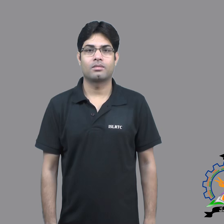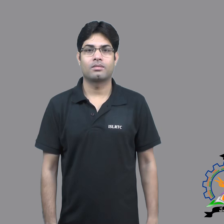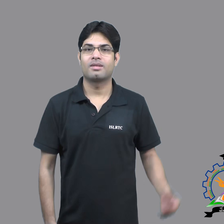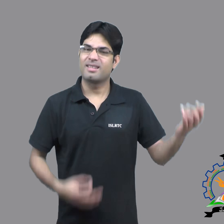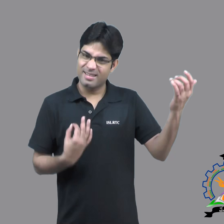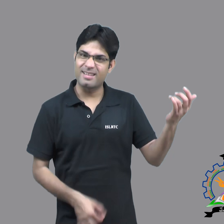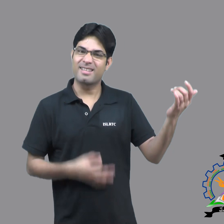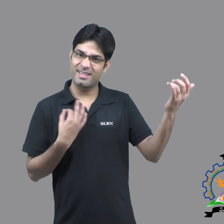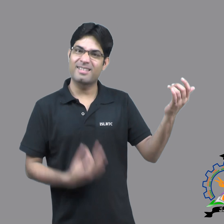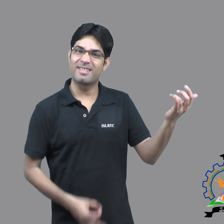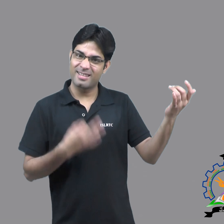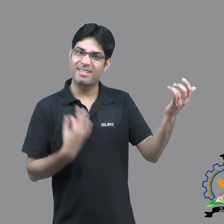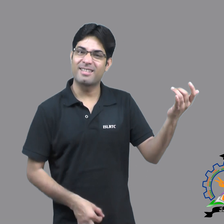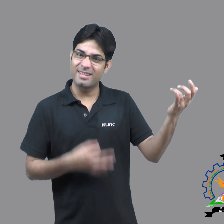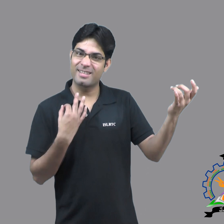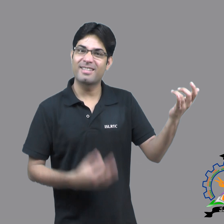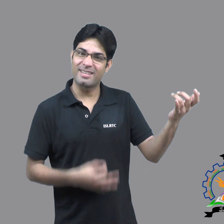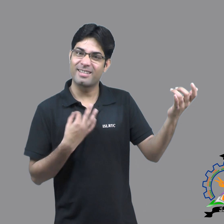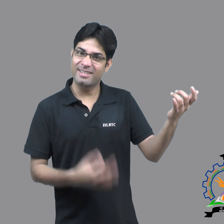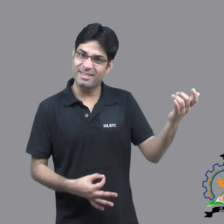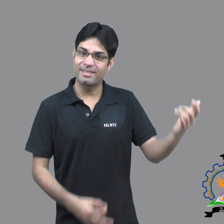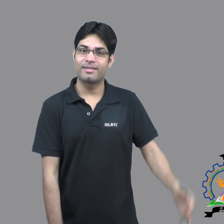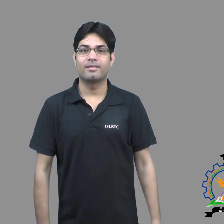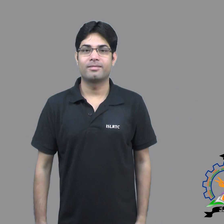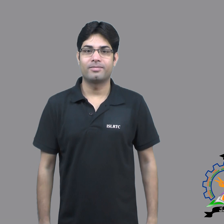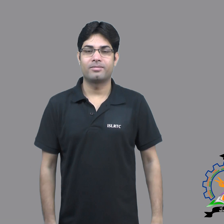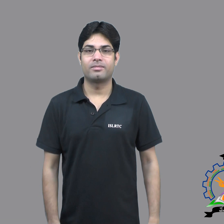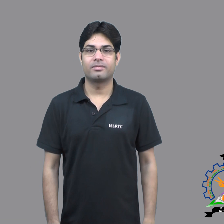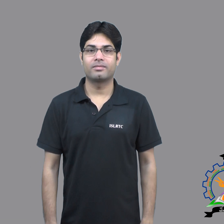Guitar